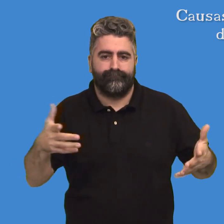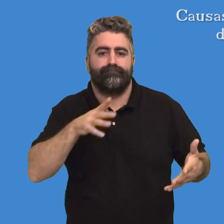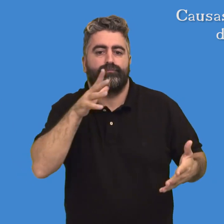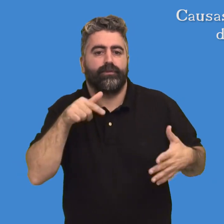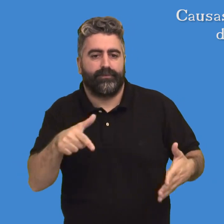motivo